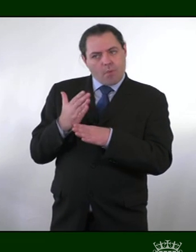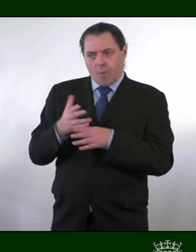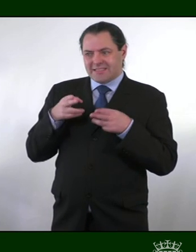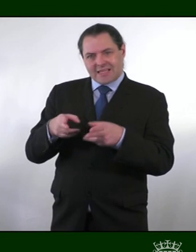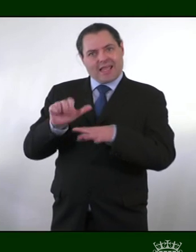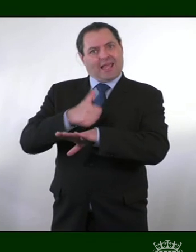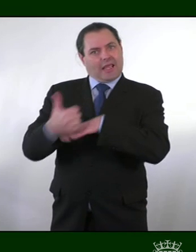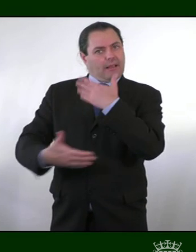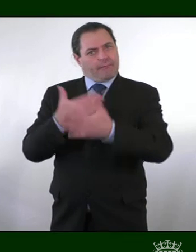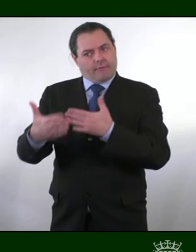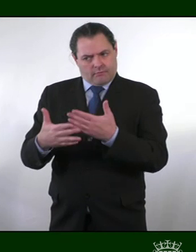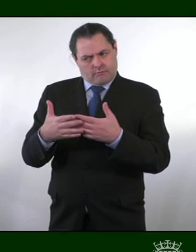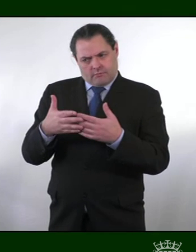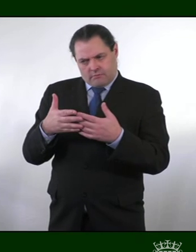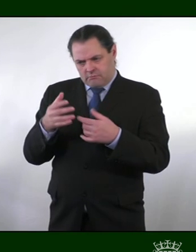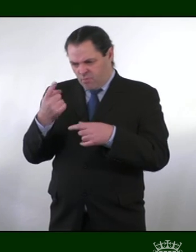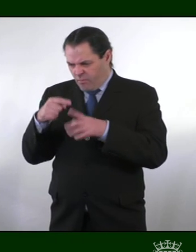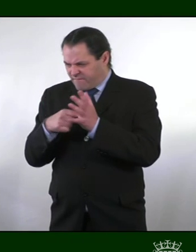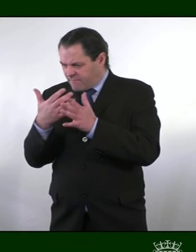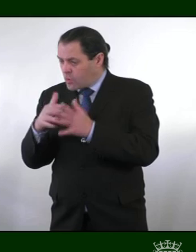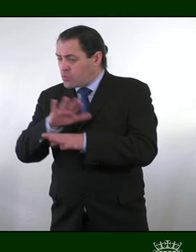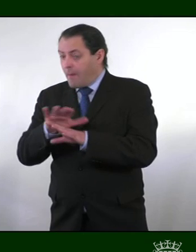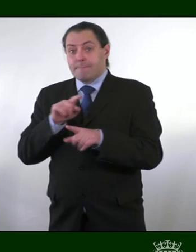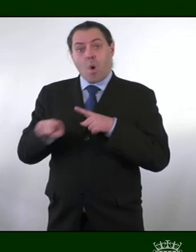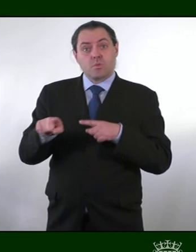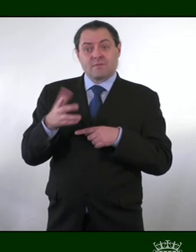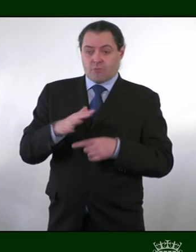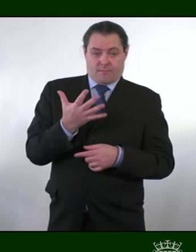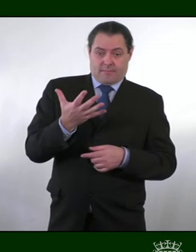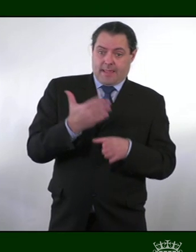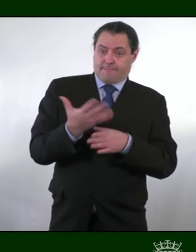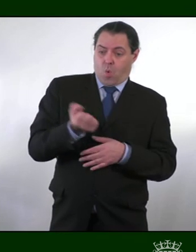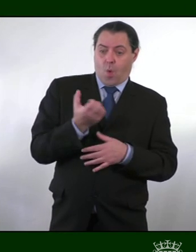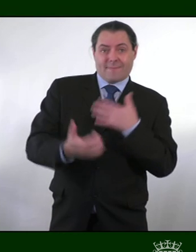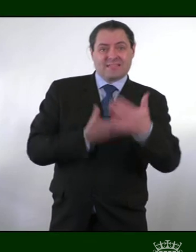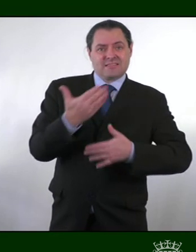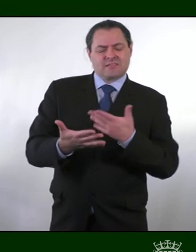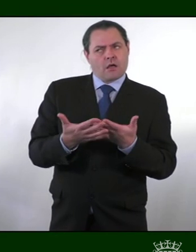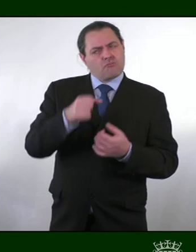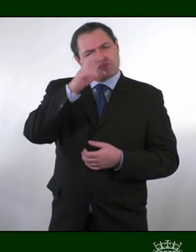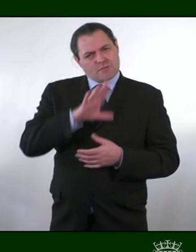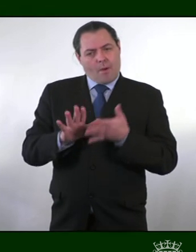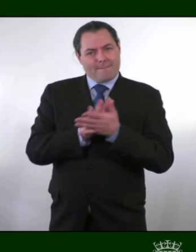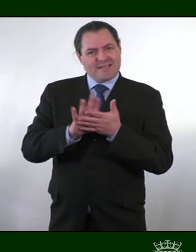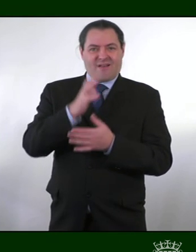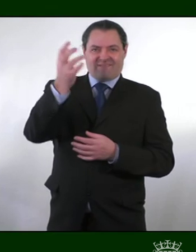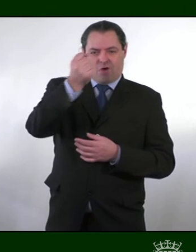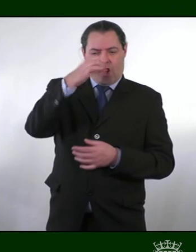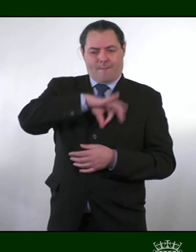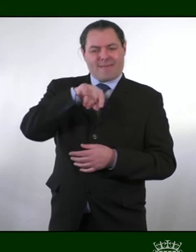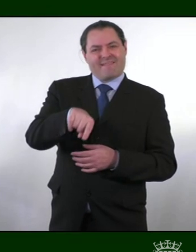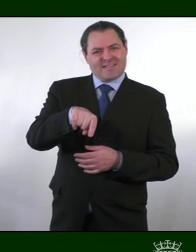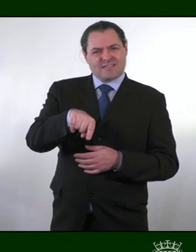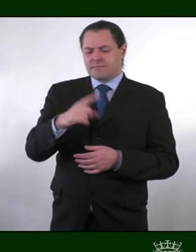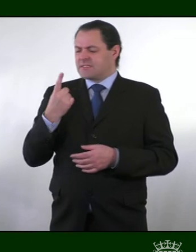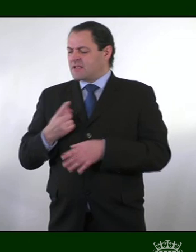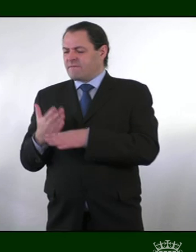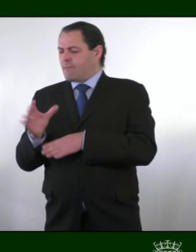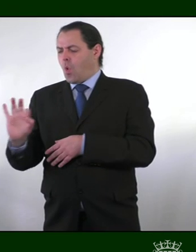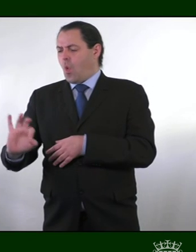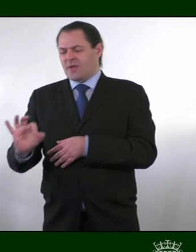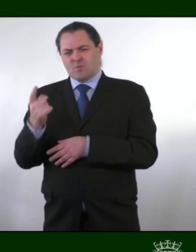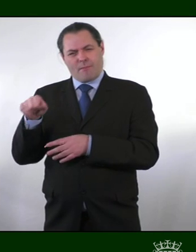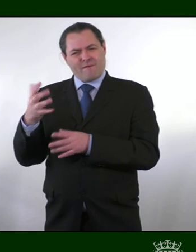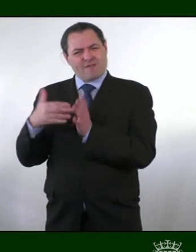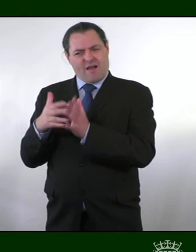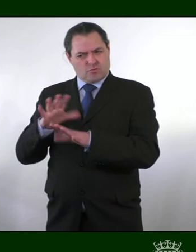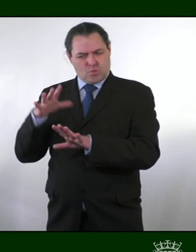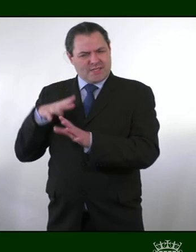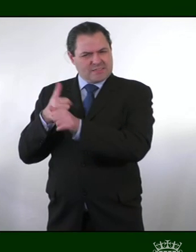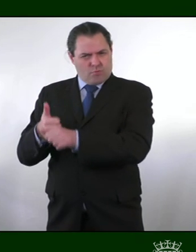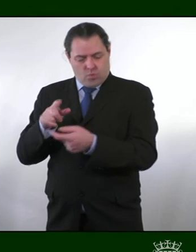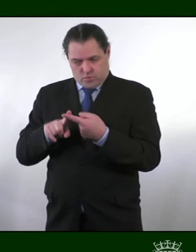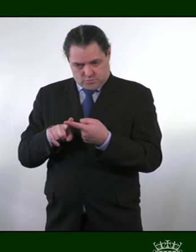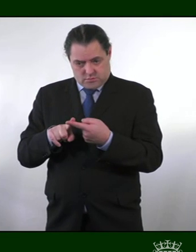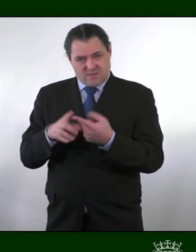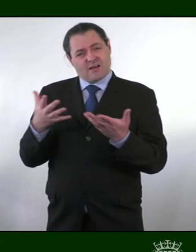That decision was made because if someone earns the majority of their income from employment, it is reasonable to assume that they will benefit from the furlough scheme, and that is how the majority of their earnings come in.